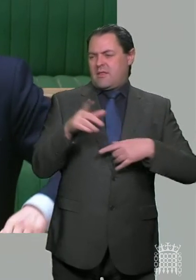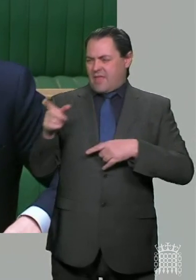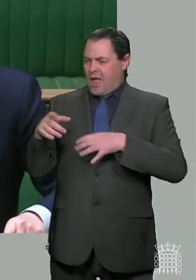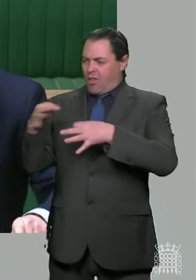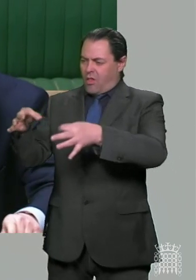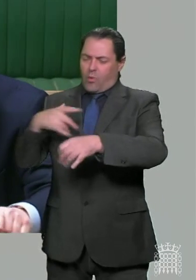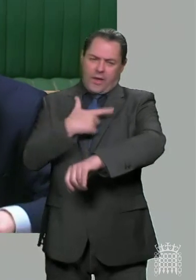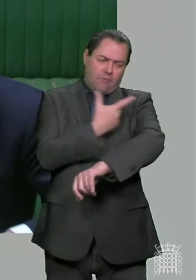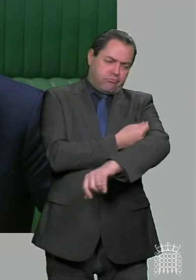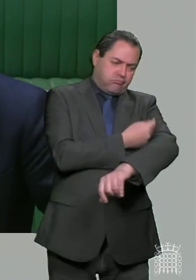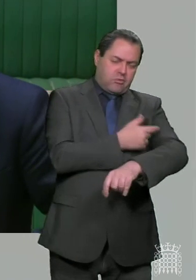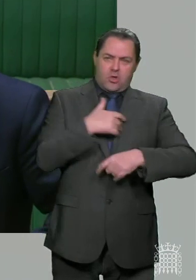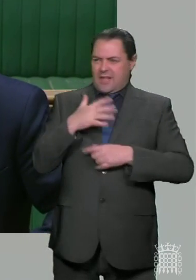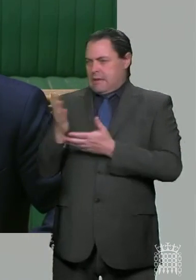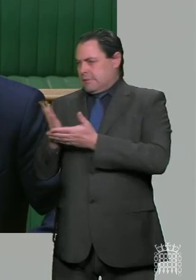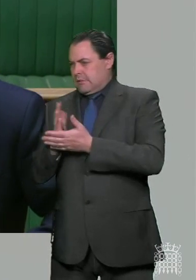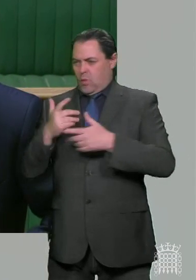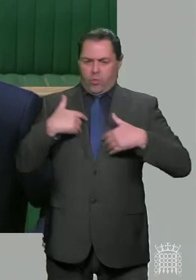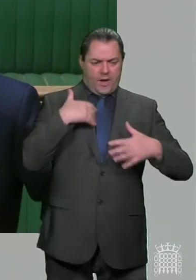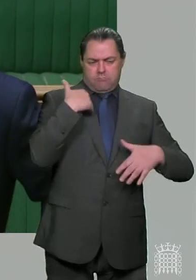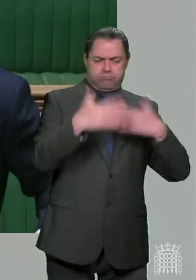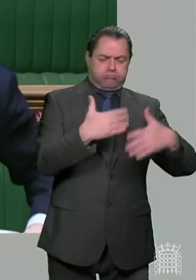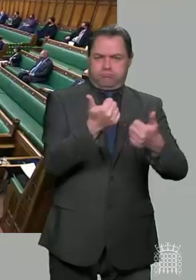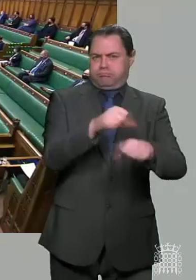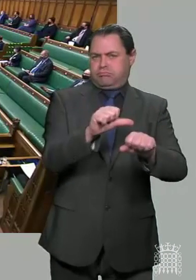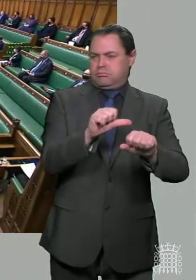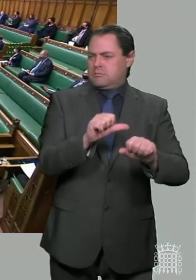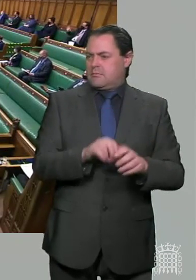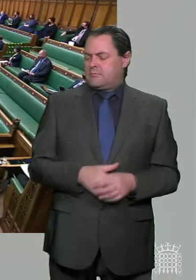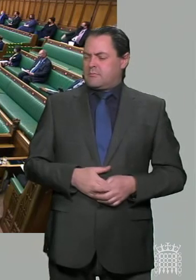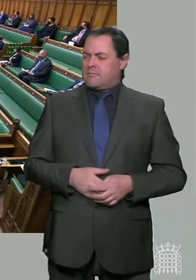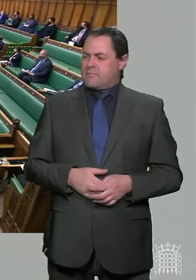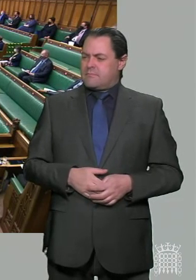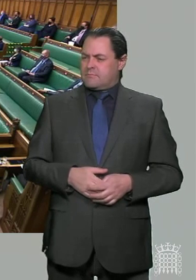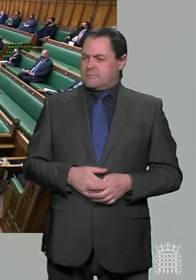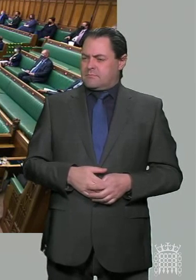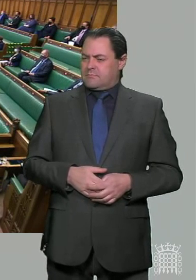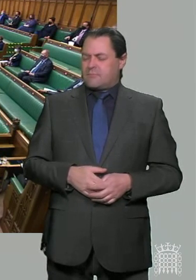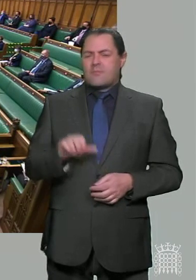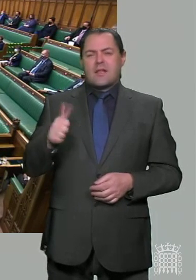They deliberate; we deliver.